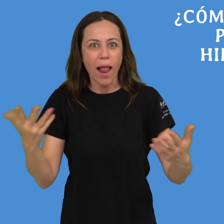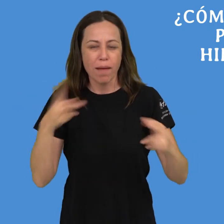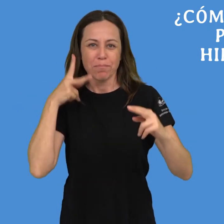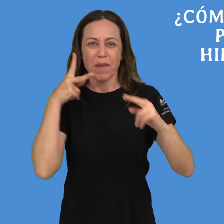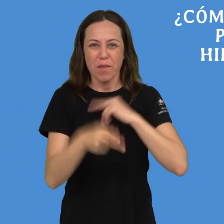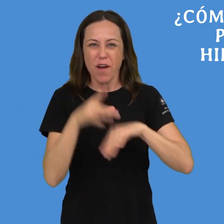evitar